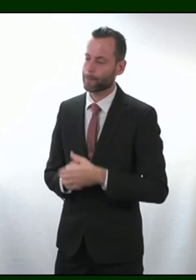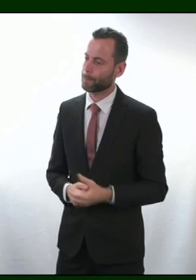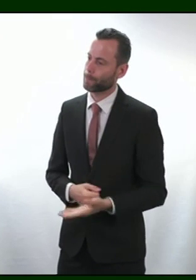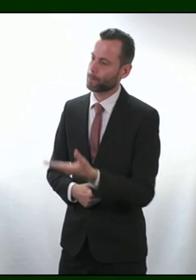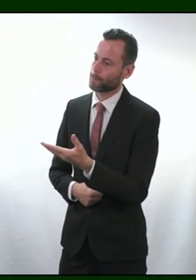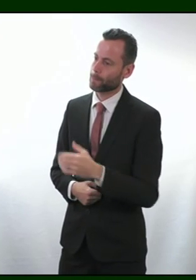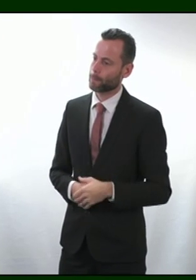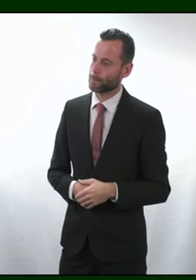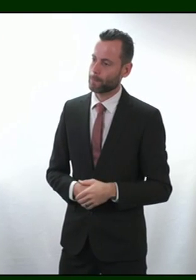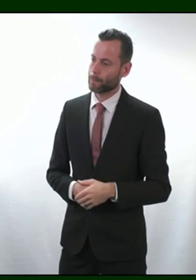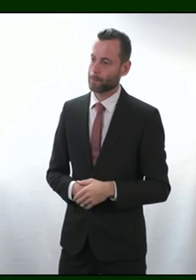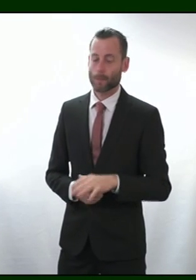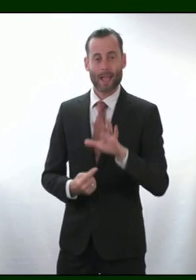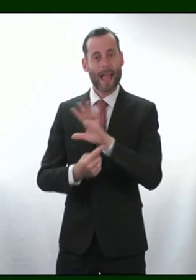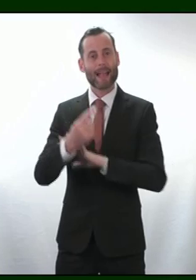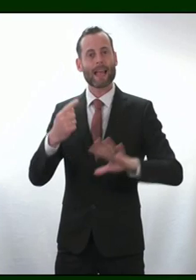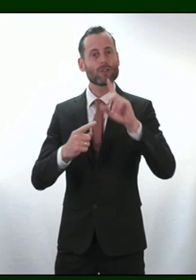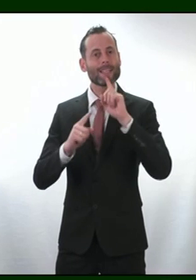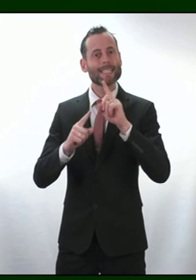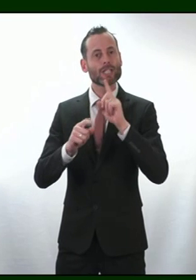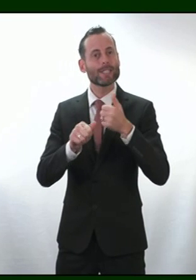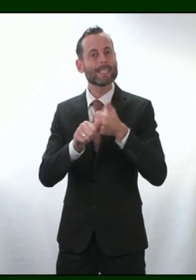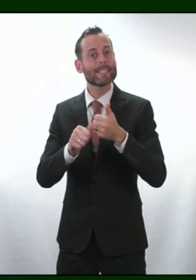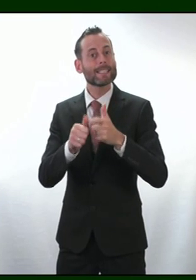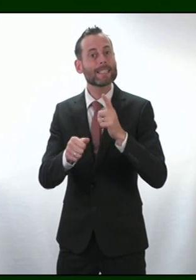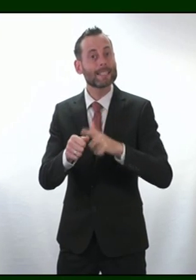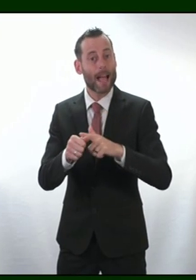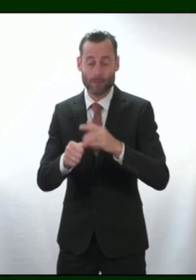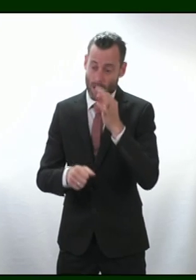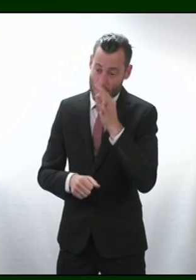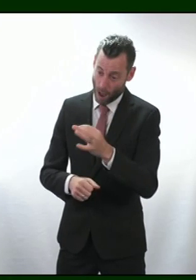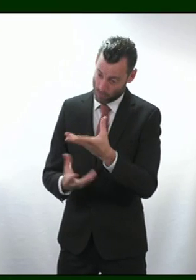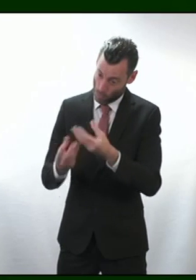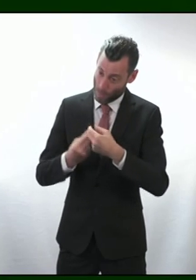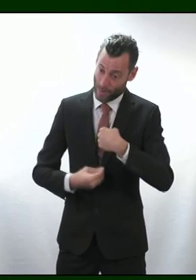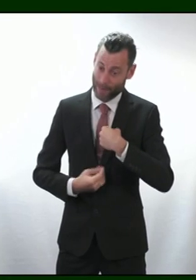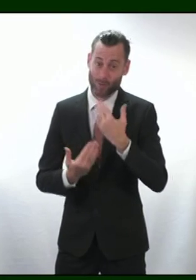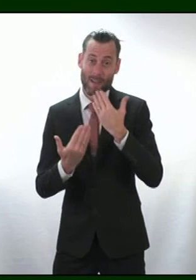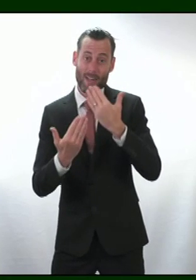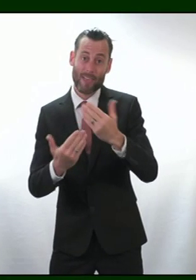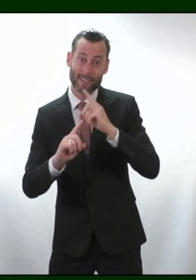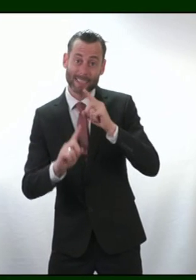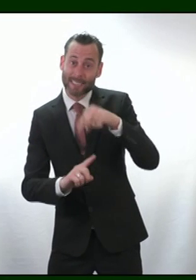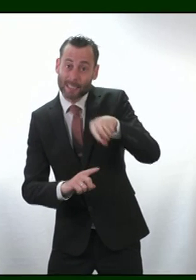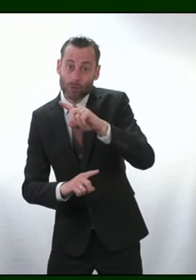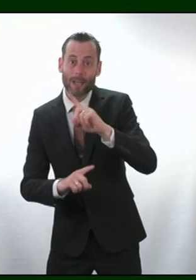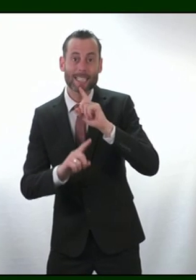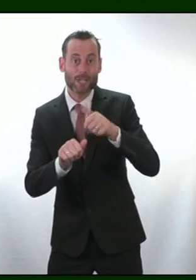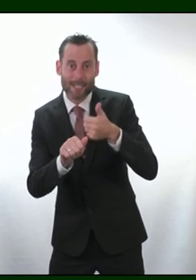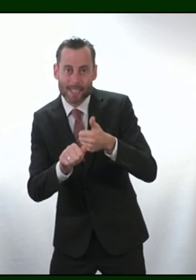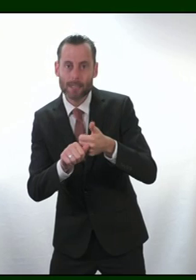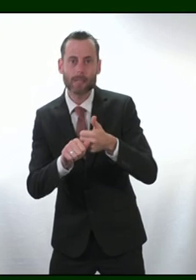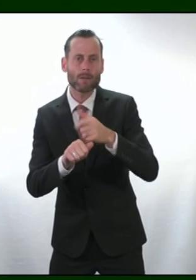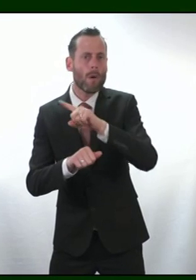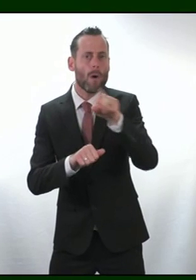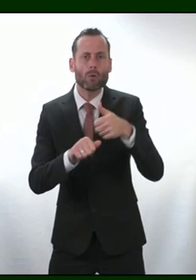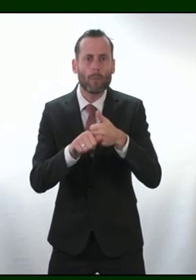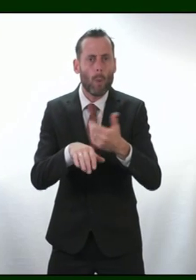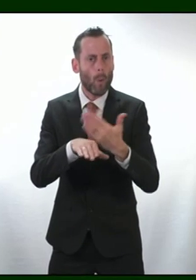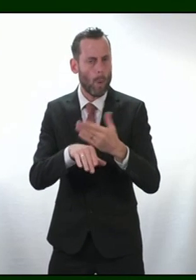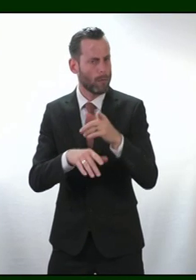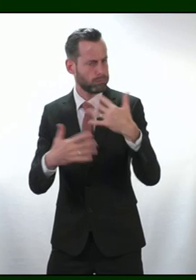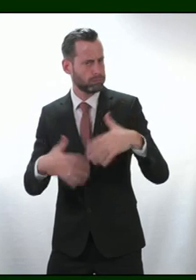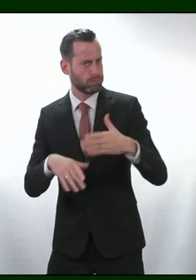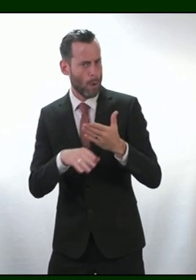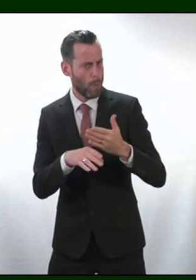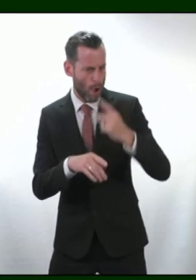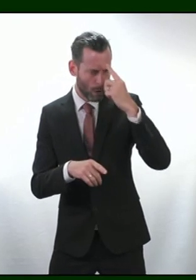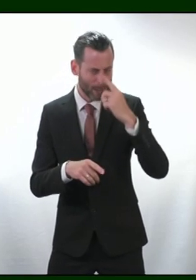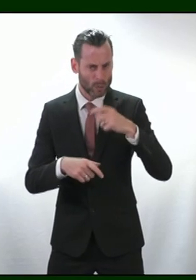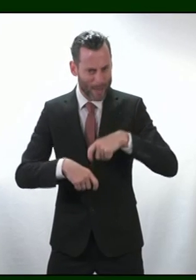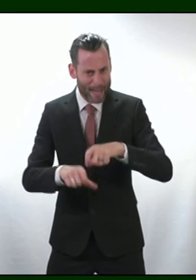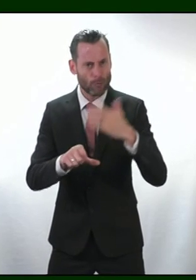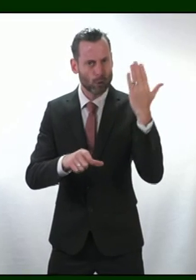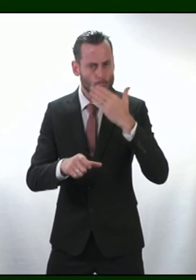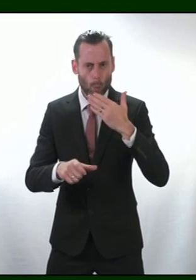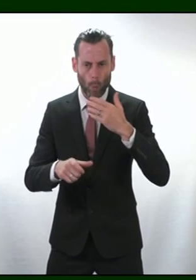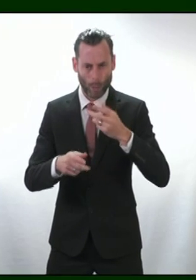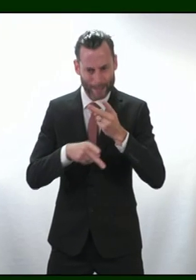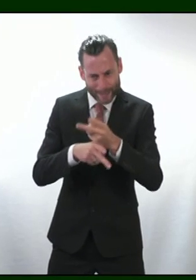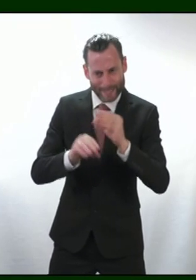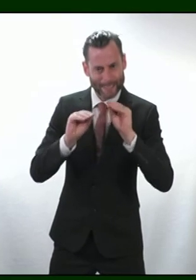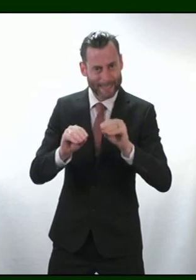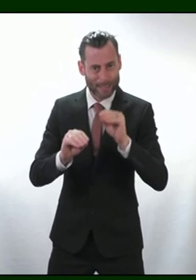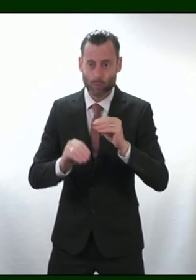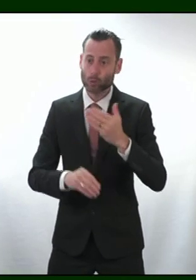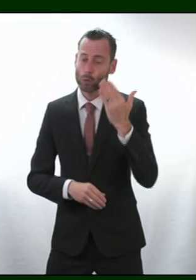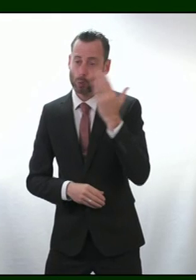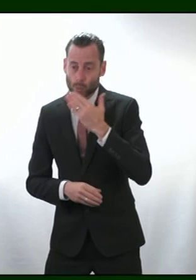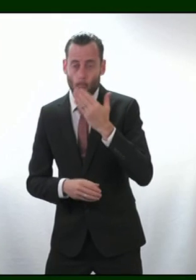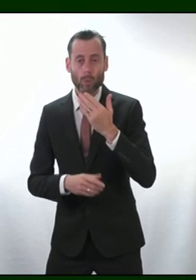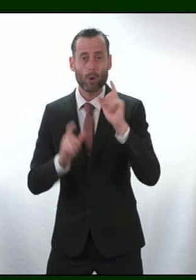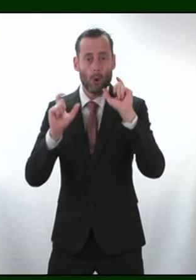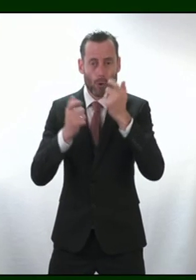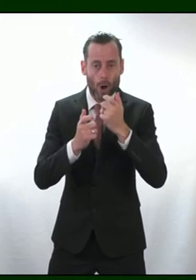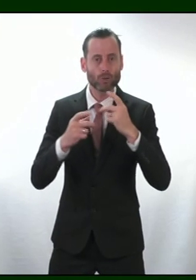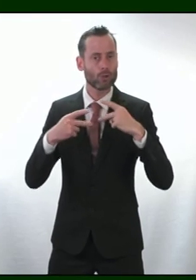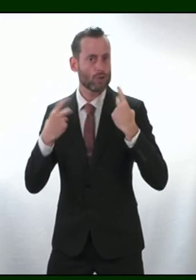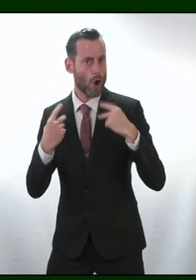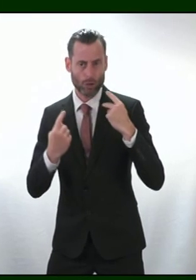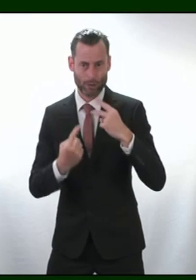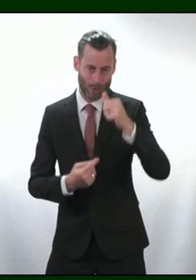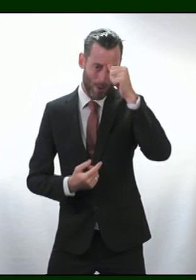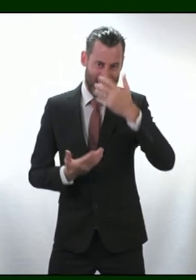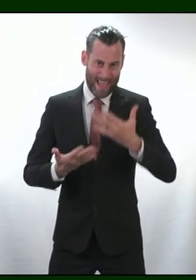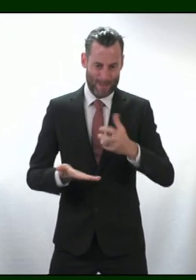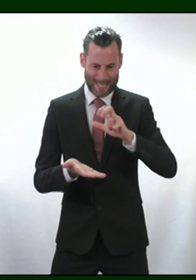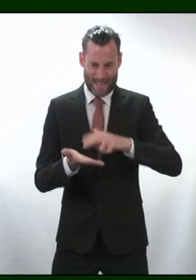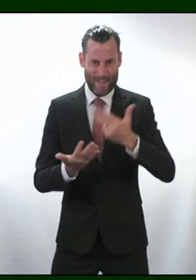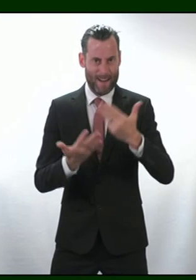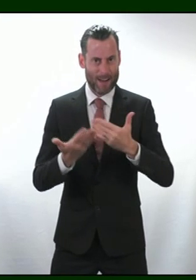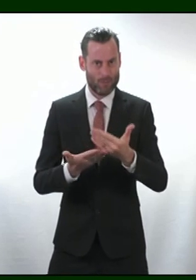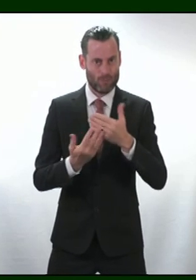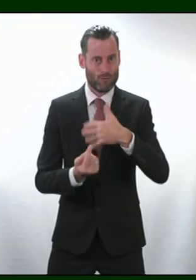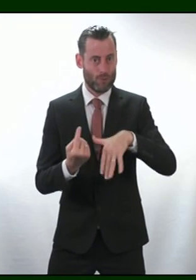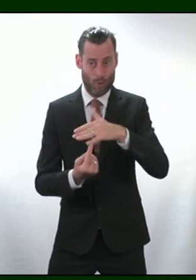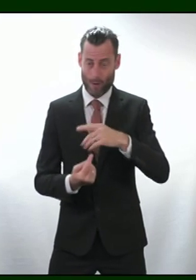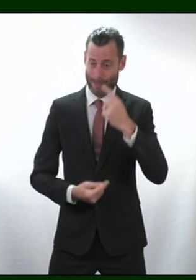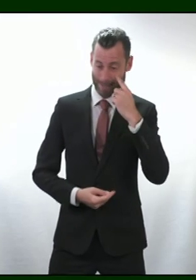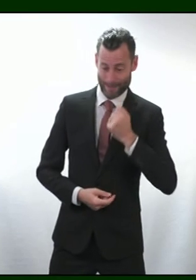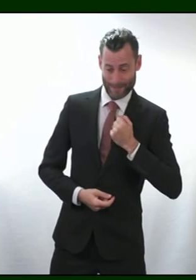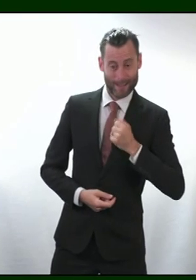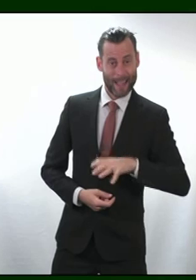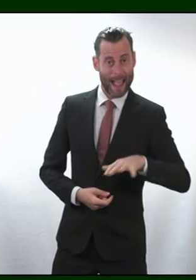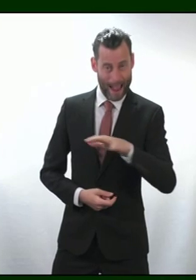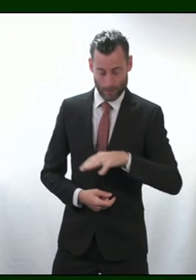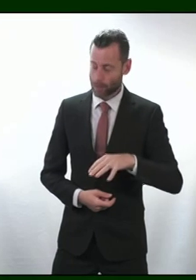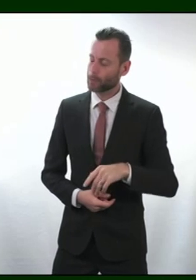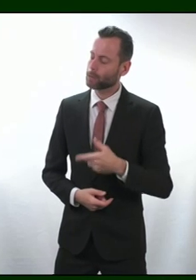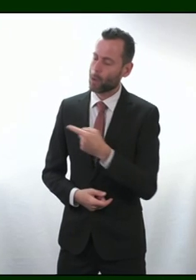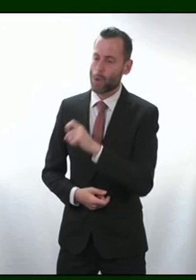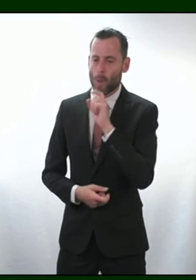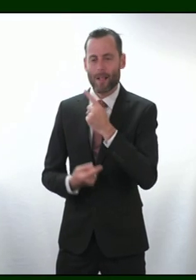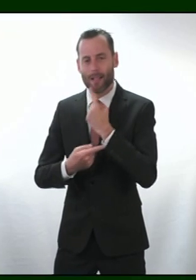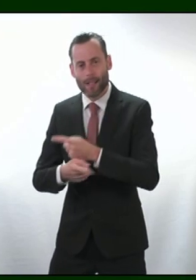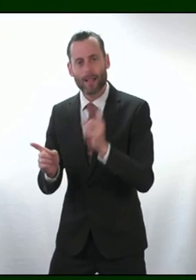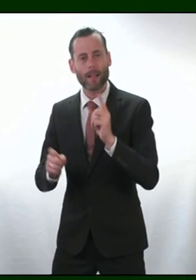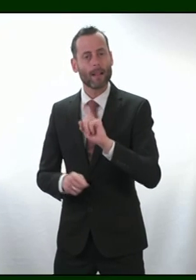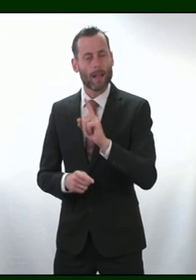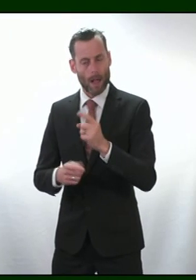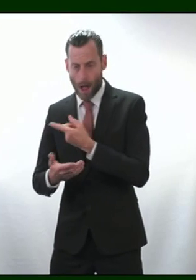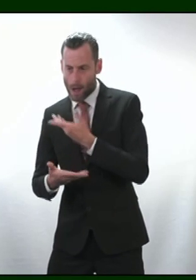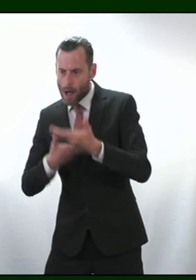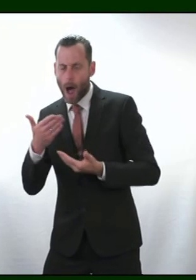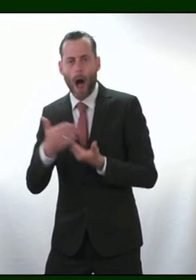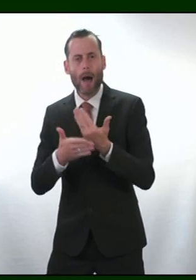On National Teaching Assistants Day, will the Prime Minister join me in thanking teachers, teaching assistants and all support staff for the extraordinary work they are undertaking to bring our children back to schools, colleges and nurseries in covid-secure environments throughout Bury, Ramsbottom and Tottington, and will he update the House on the implementation of the national tutoring programme, as